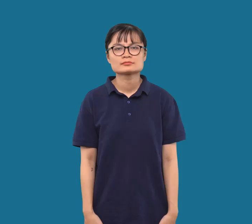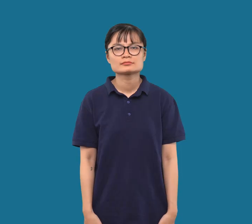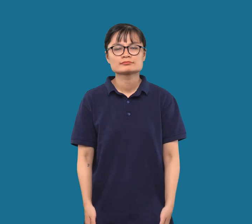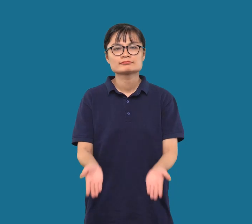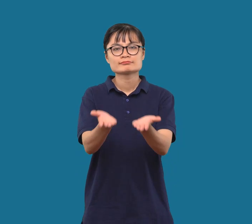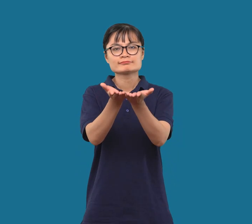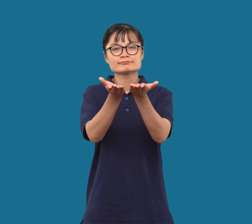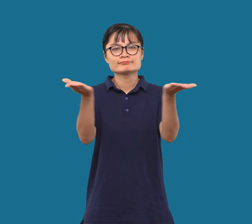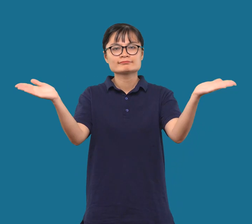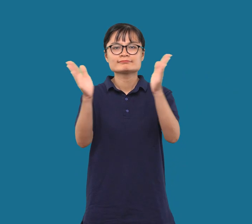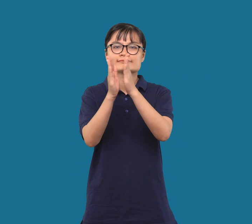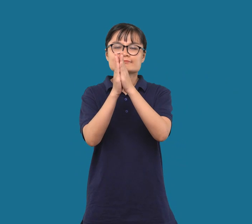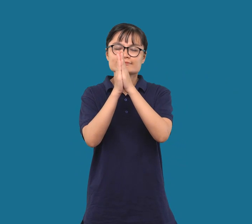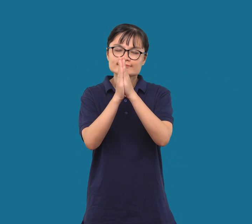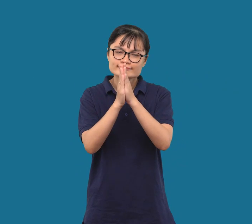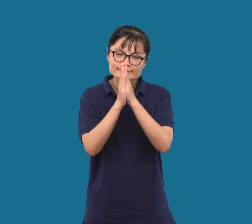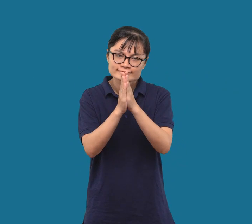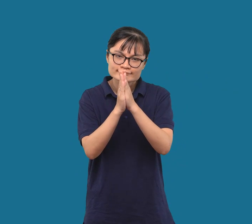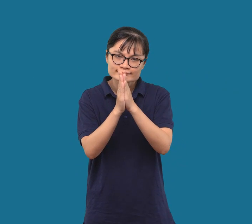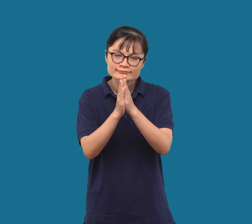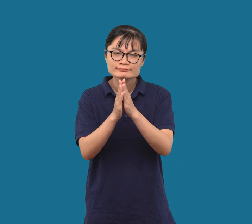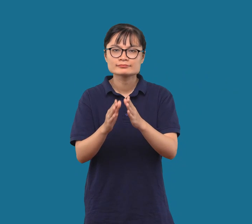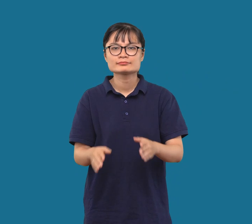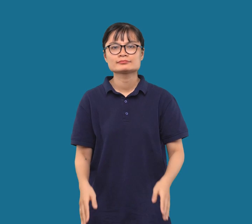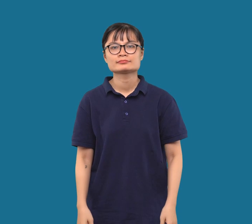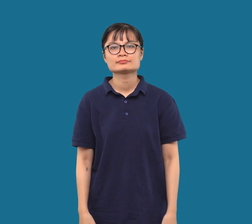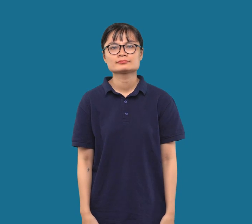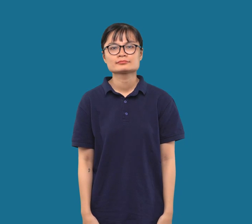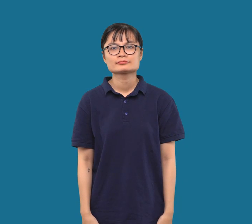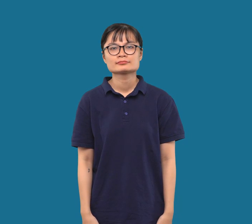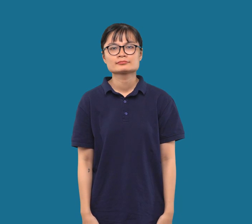thờ cúng